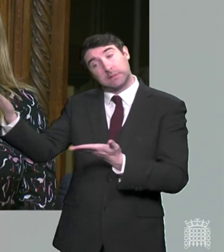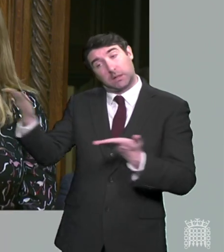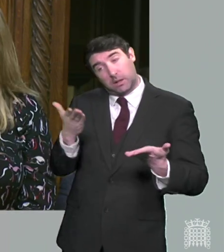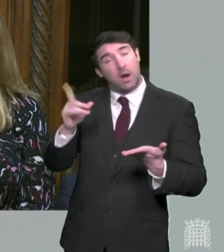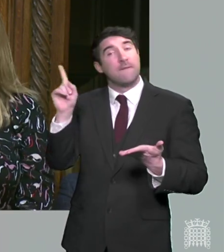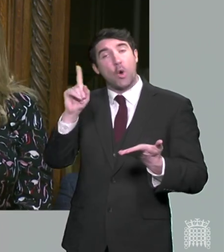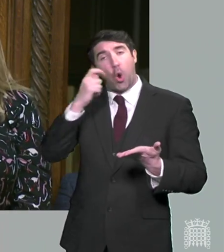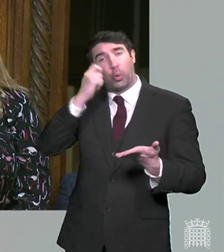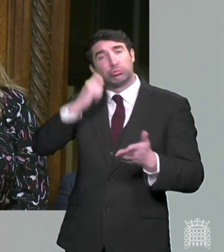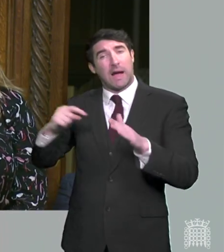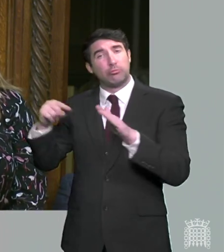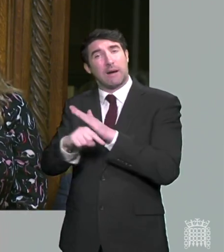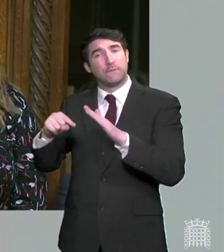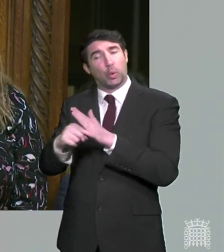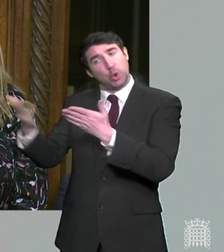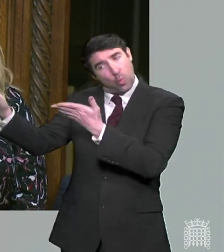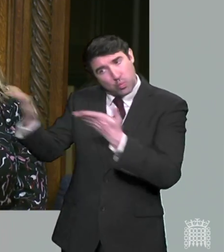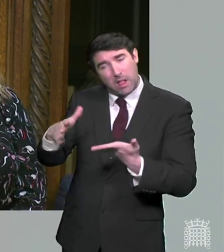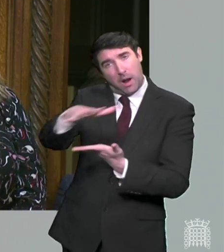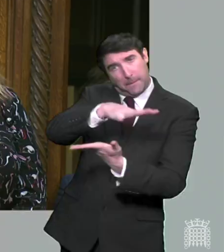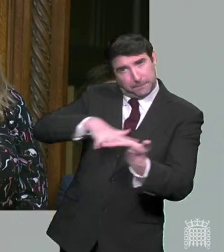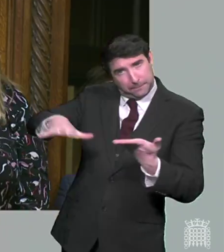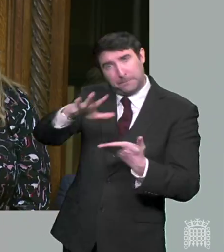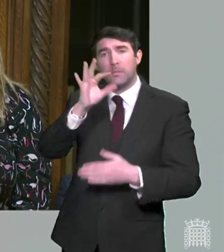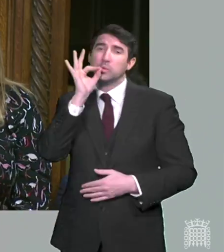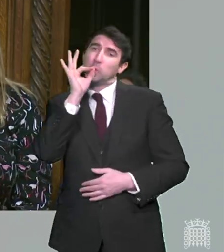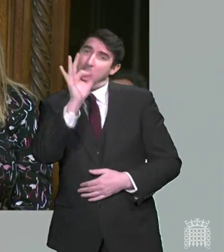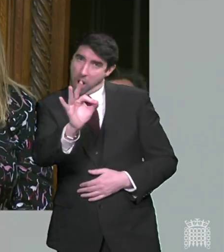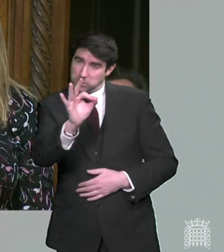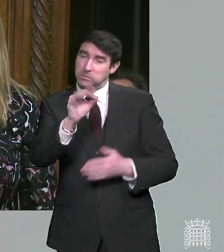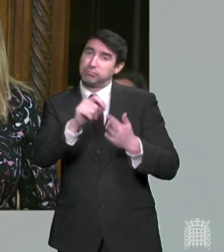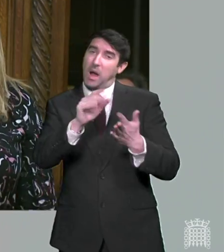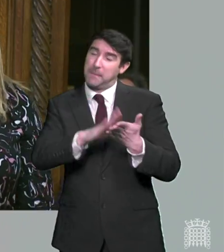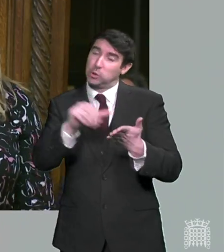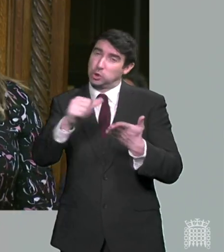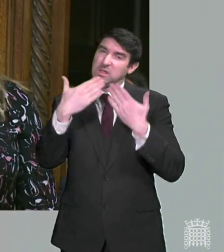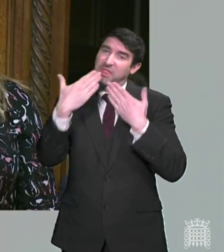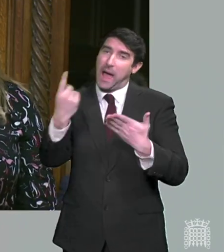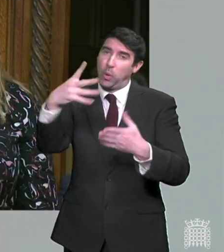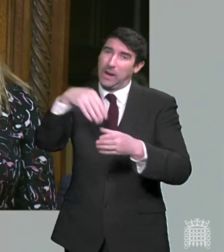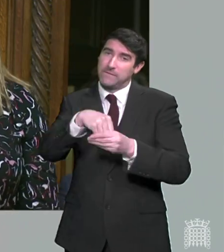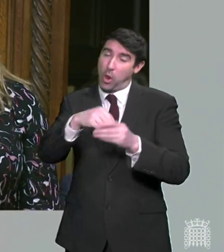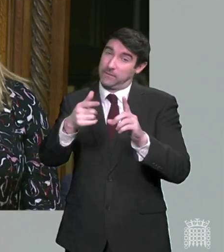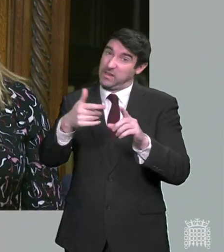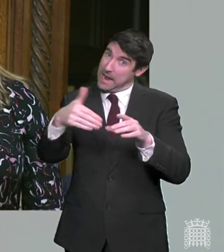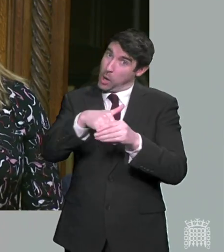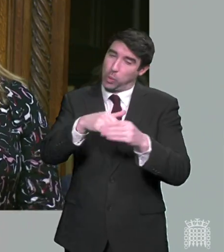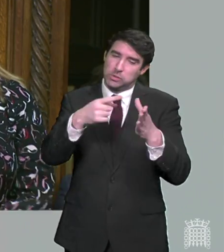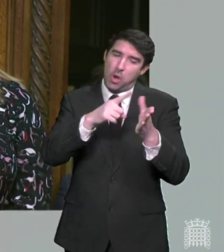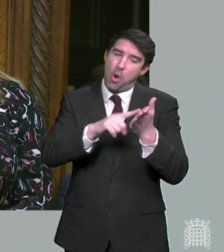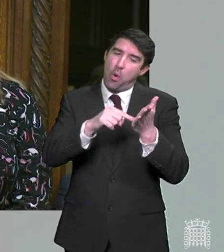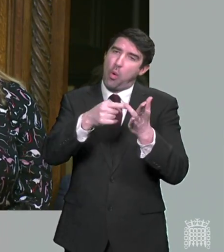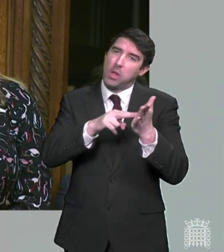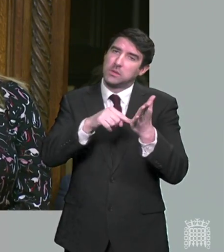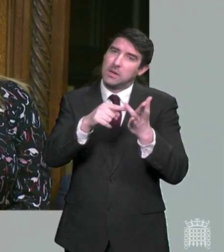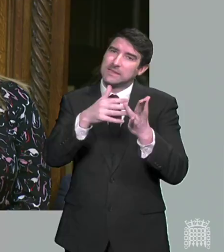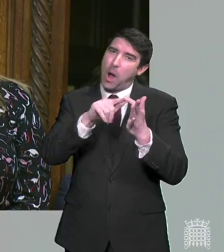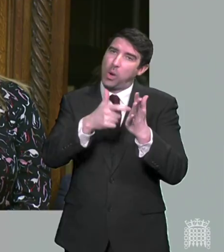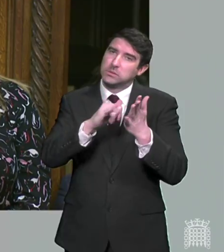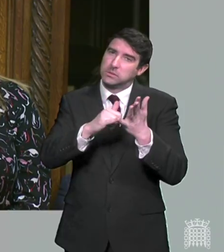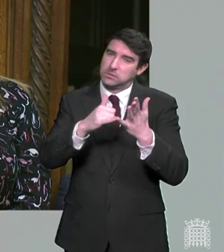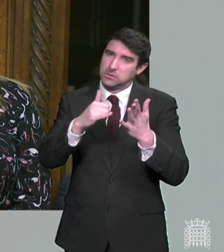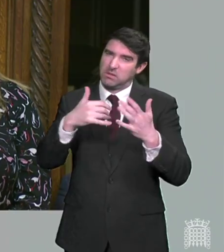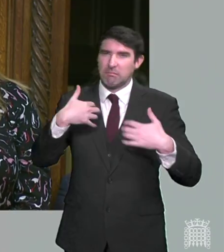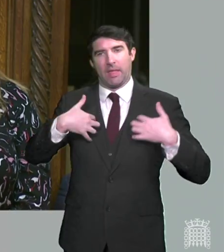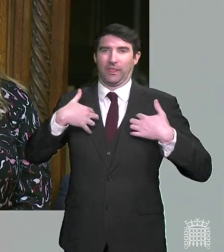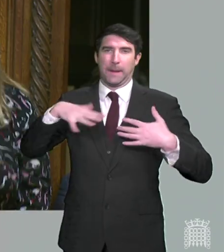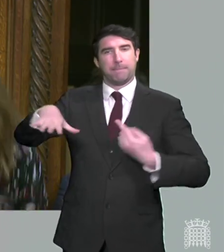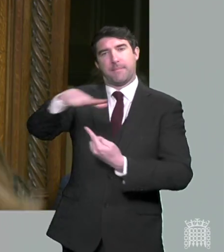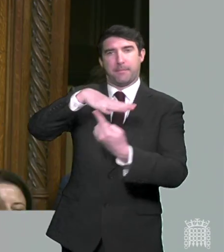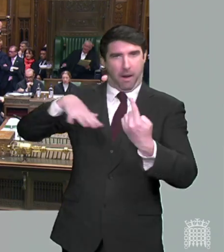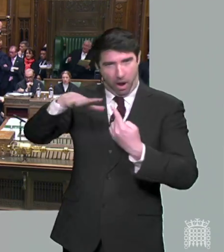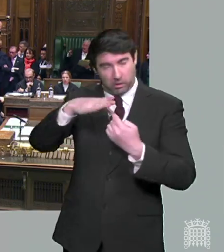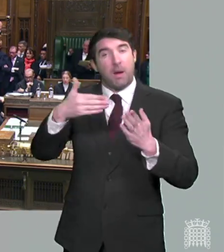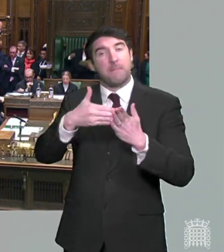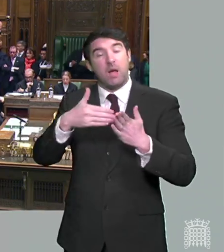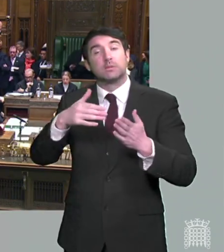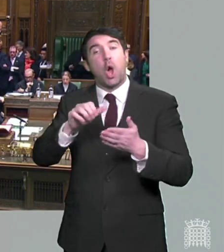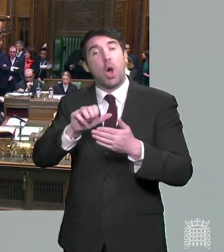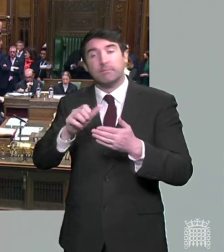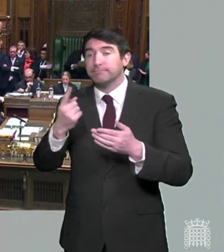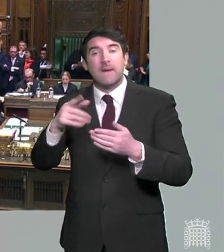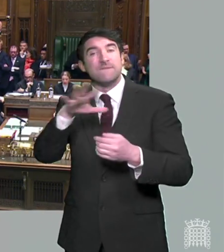Will the Prime Minister join me in thanking the sponsors, particularly Alton Towers, which hosted the event, the host families and all the people of north Staffordshire, who have made our Ukrainian friends so very welcome?